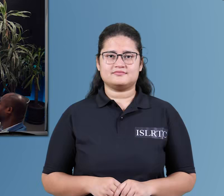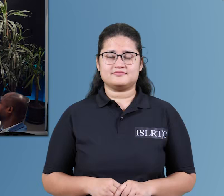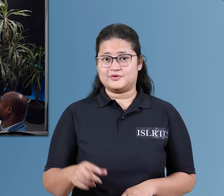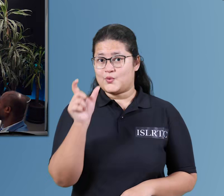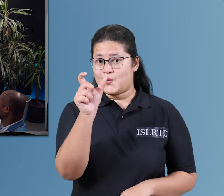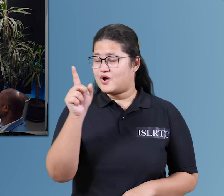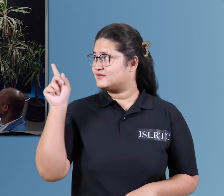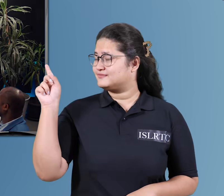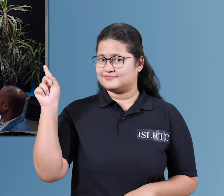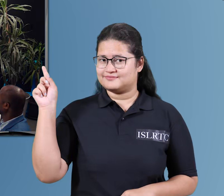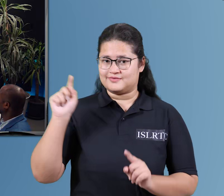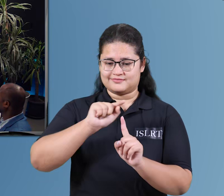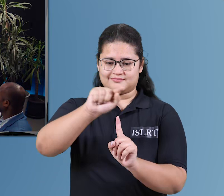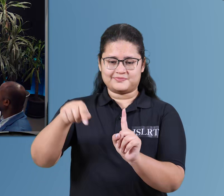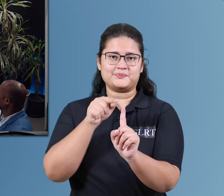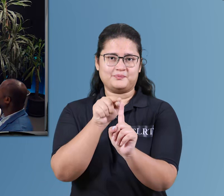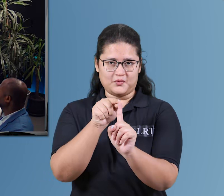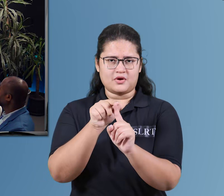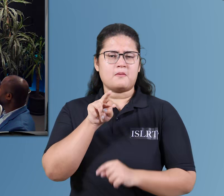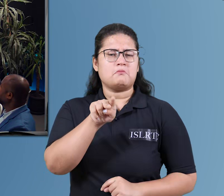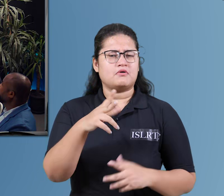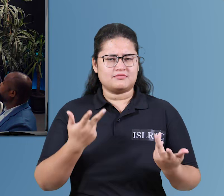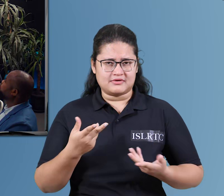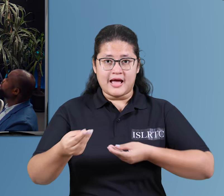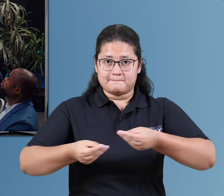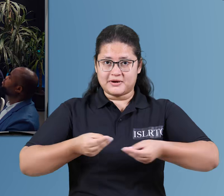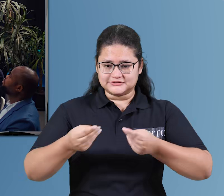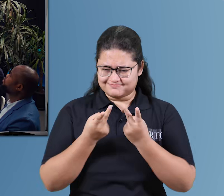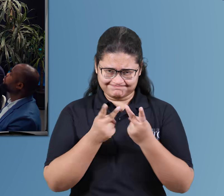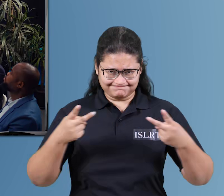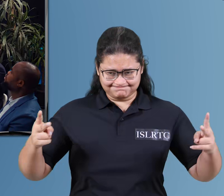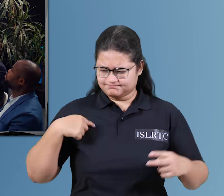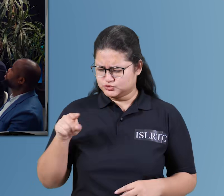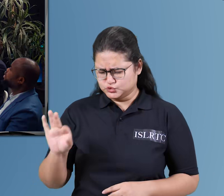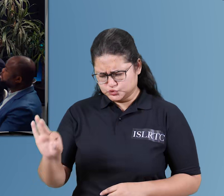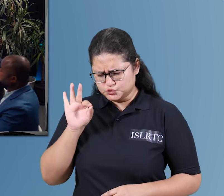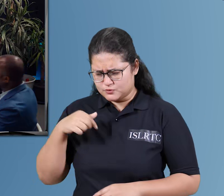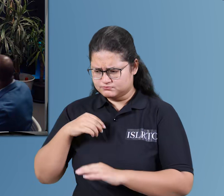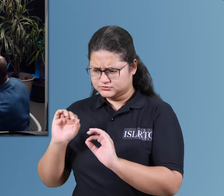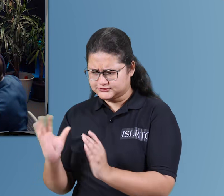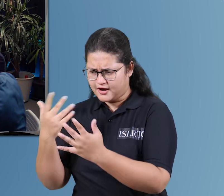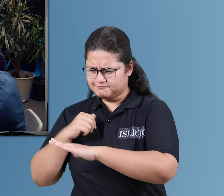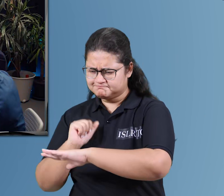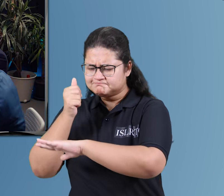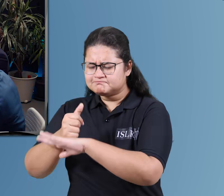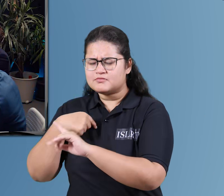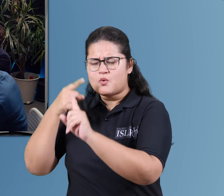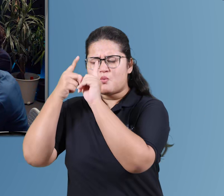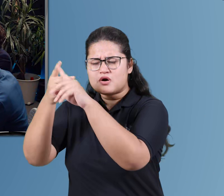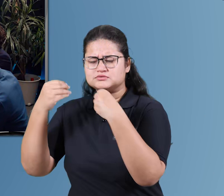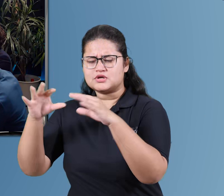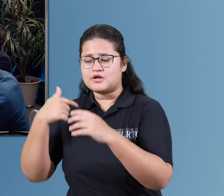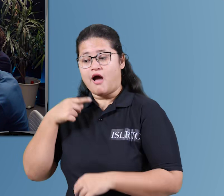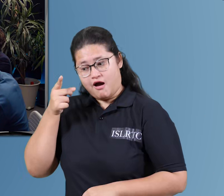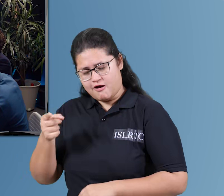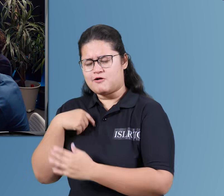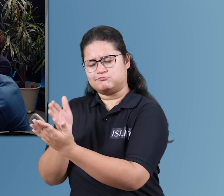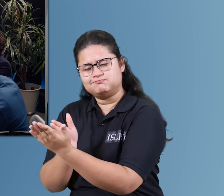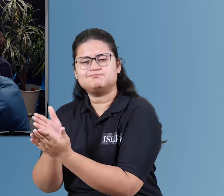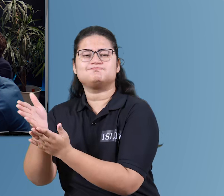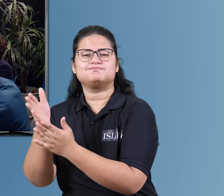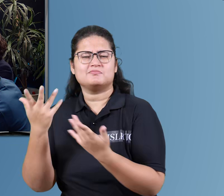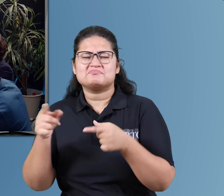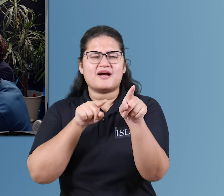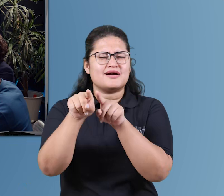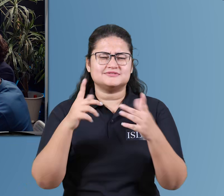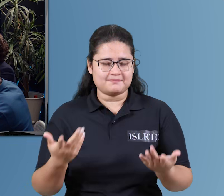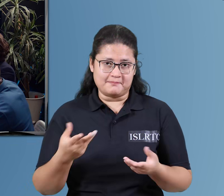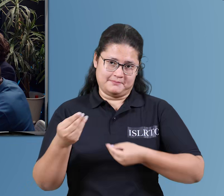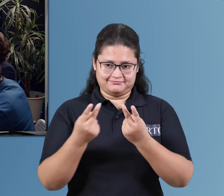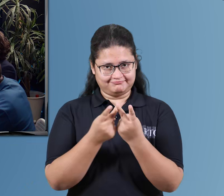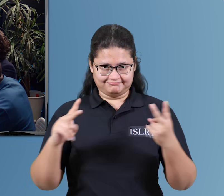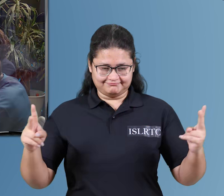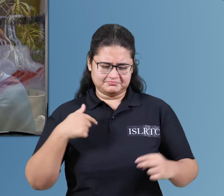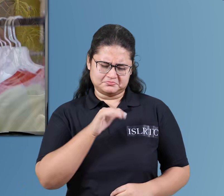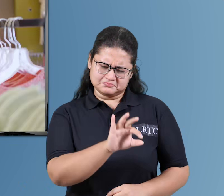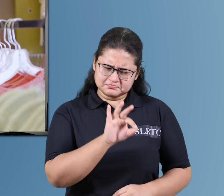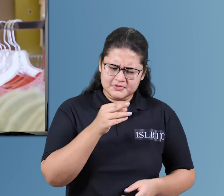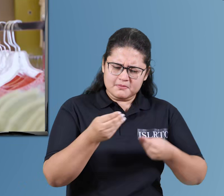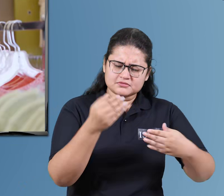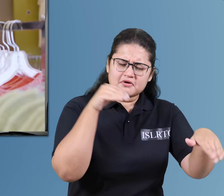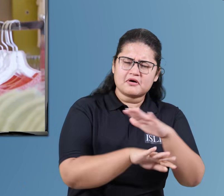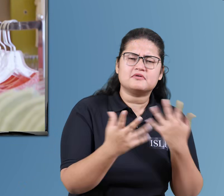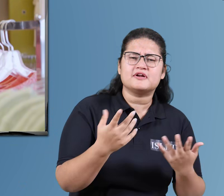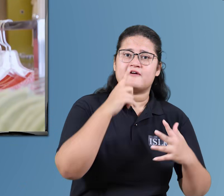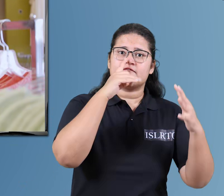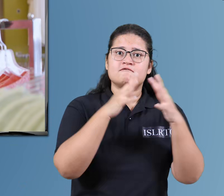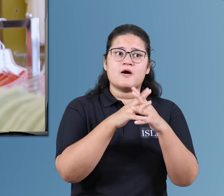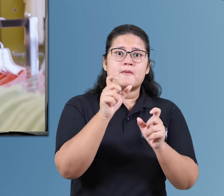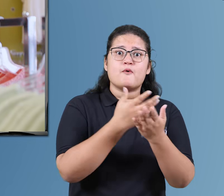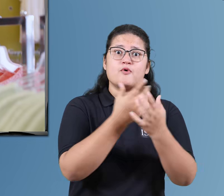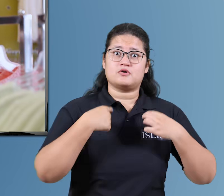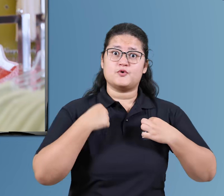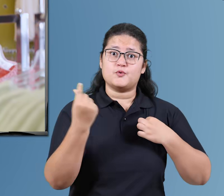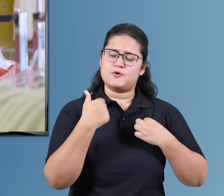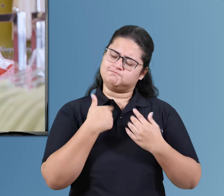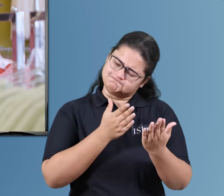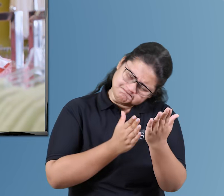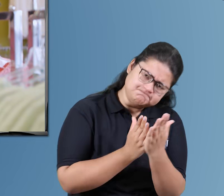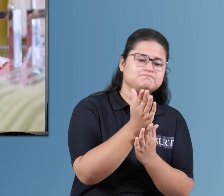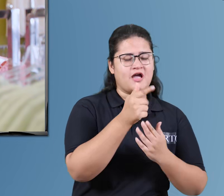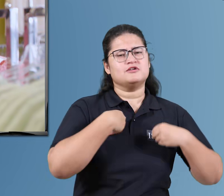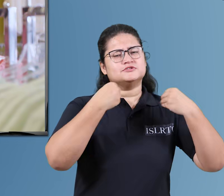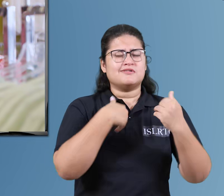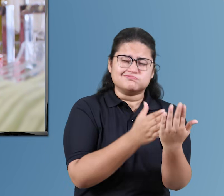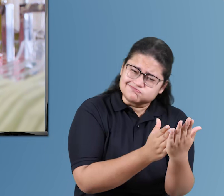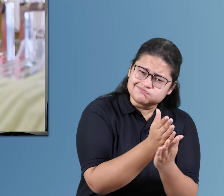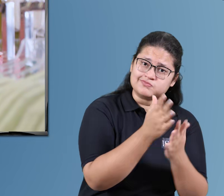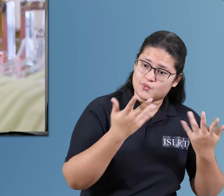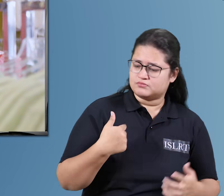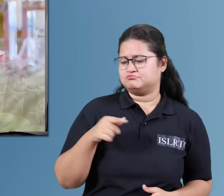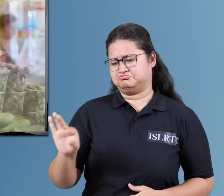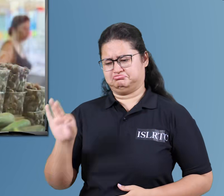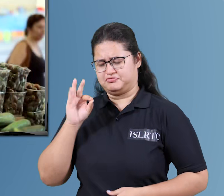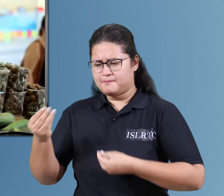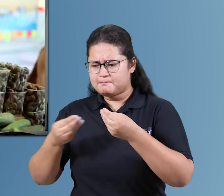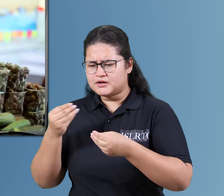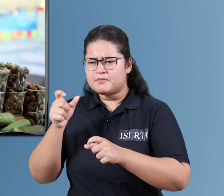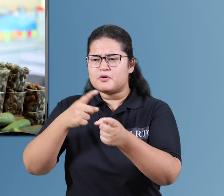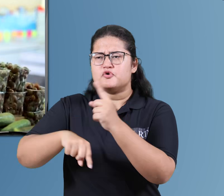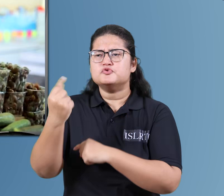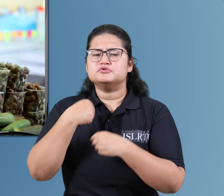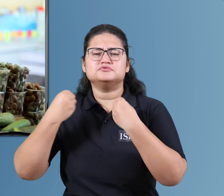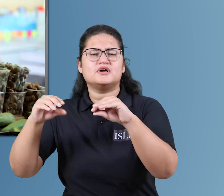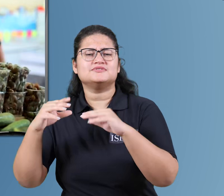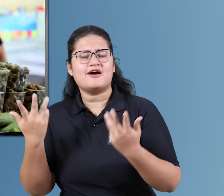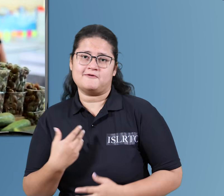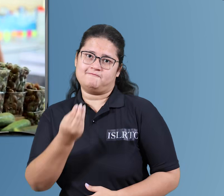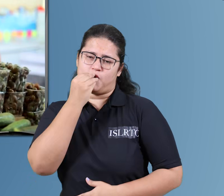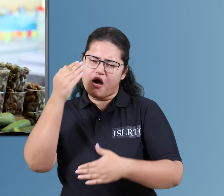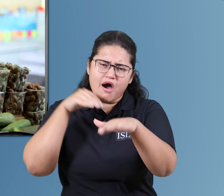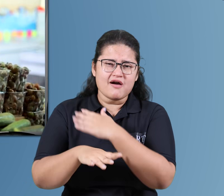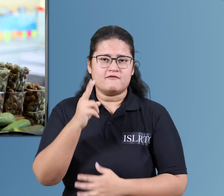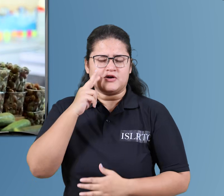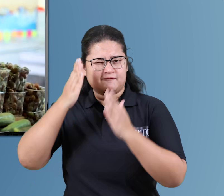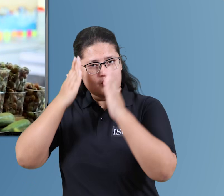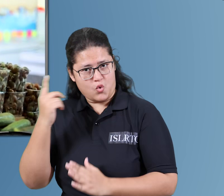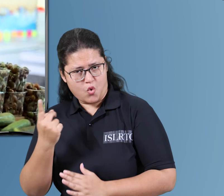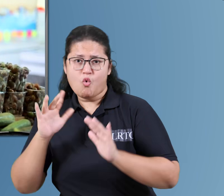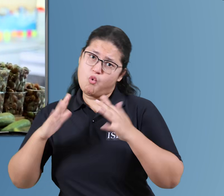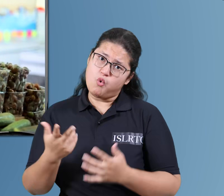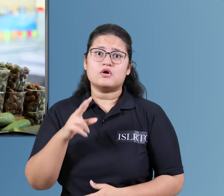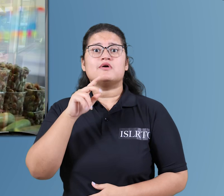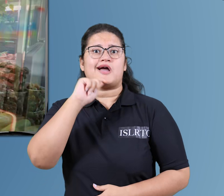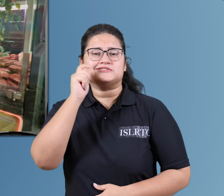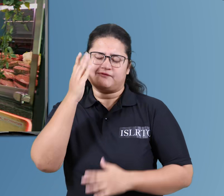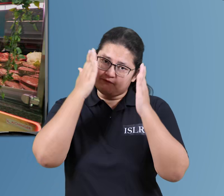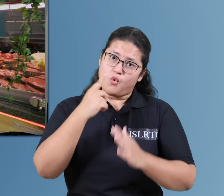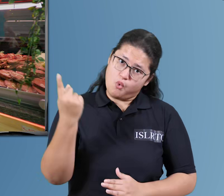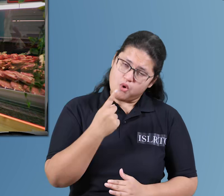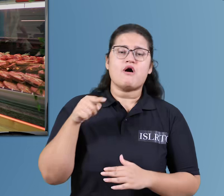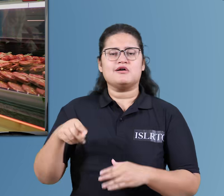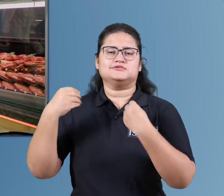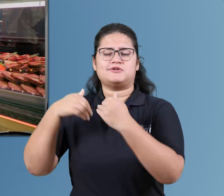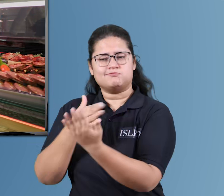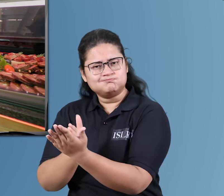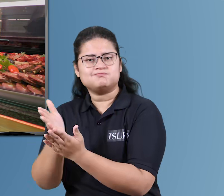Targeting Targeting in the domain of marketing, refers to the strategic process of identifying and focusing on a specific business. For example, “I have set up a clothing business exclusively for women’s clothing”, or, “I launched a food business focusing on either vegetarian or non-vegetarian options.”